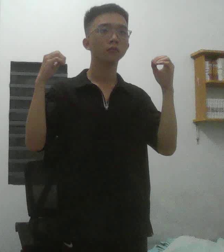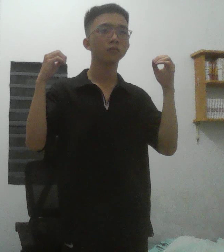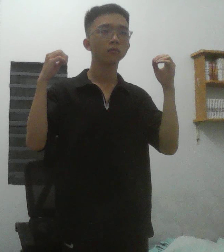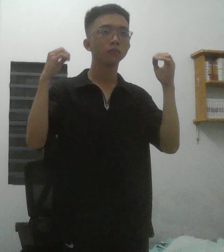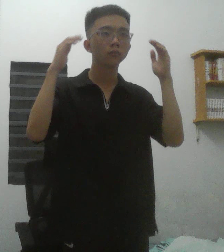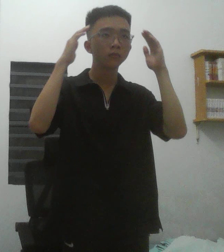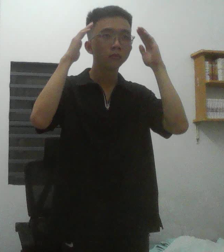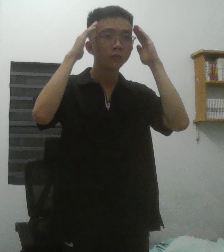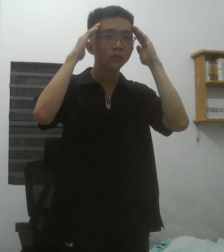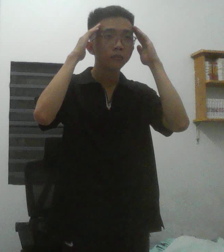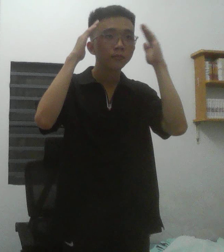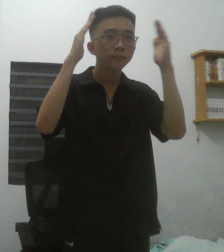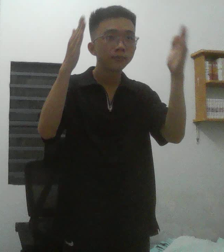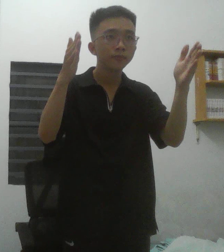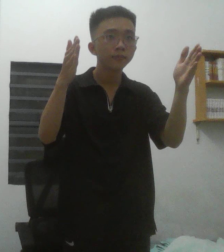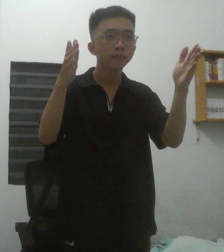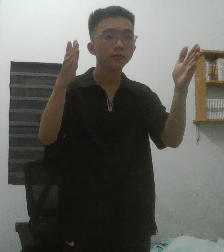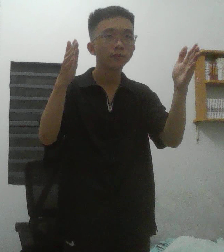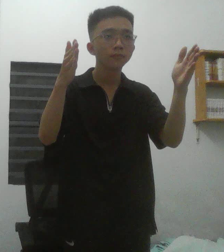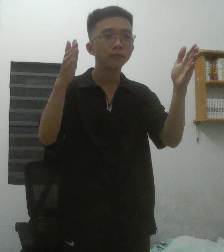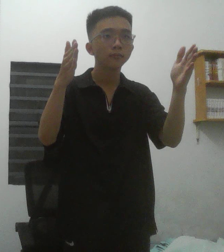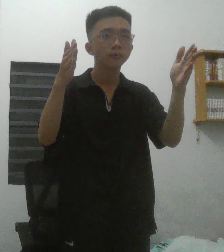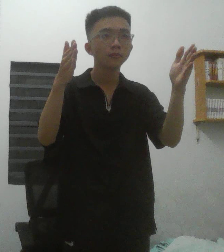quan tam